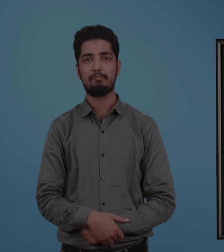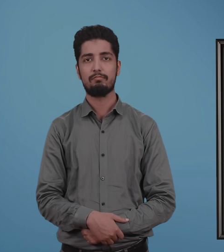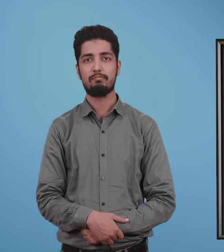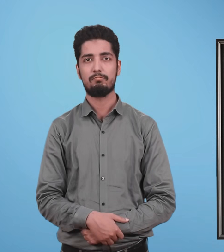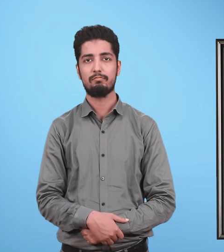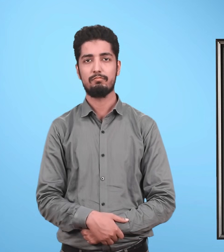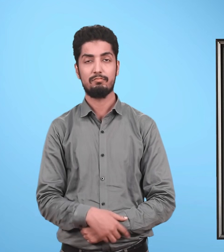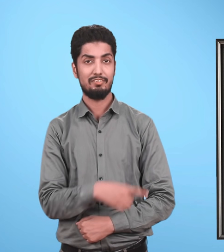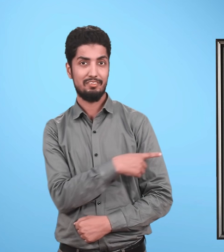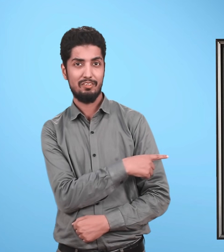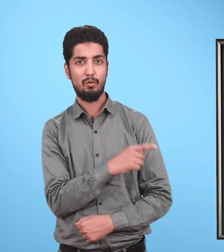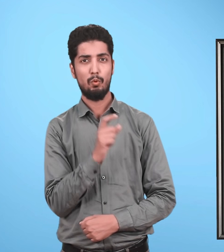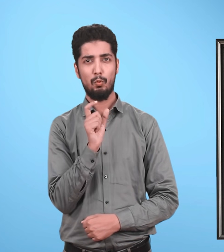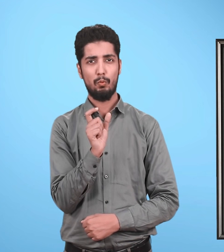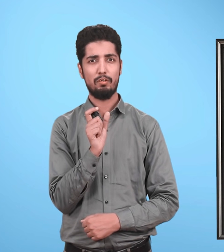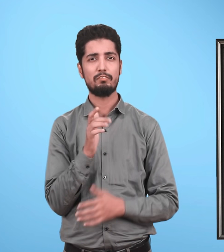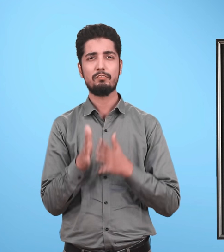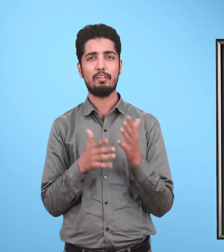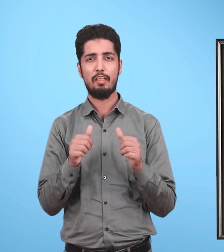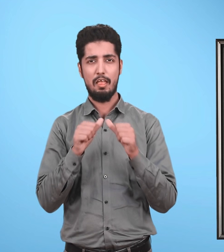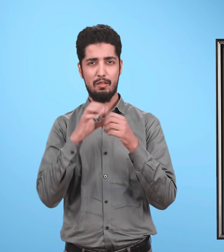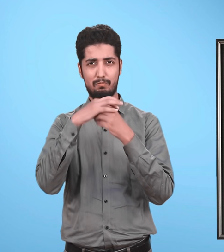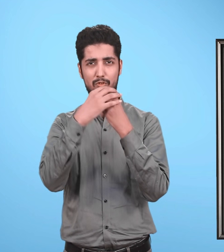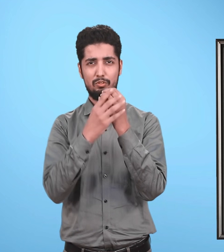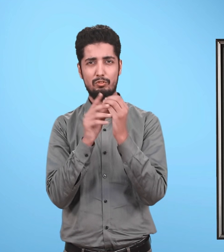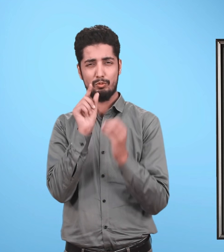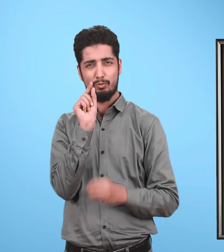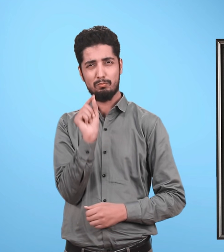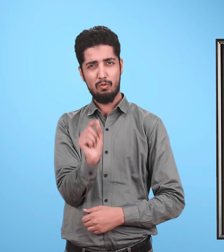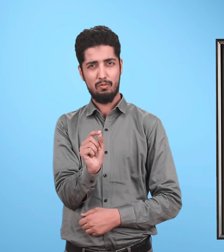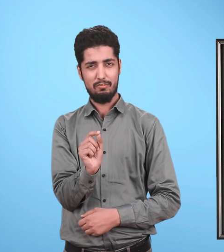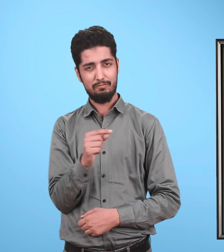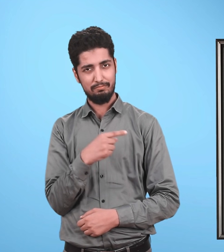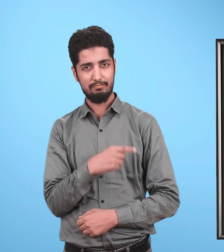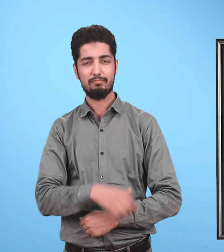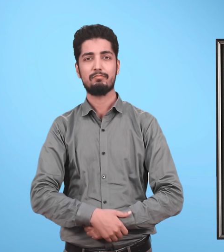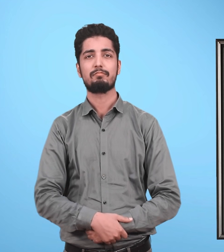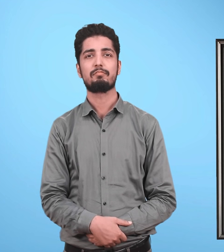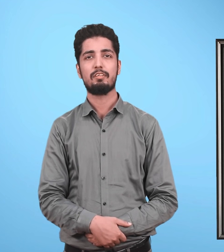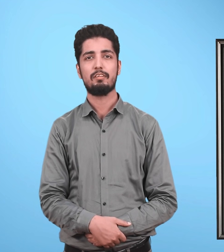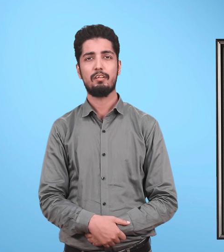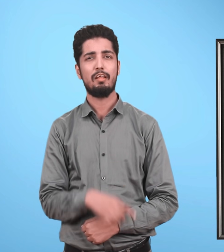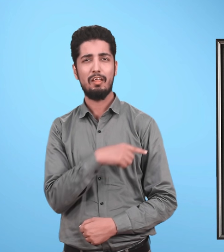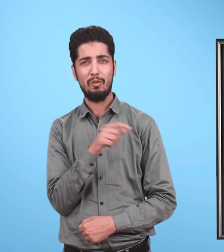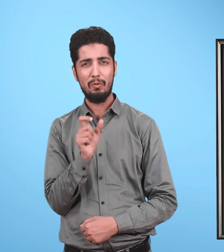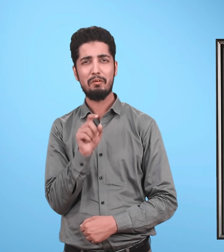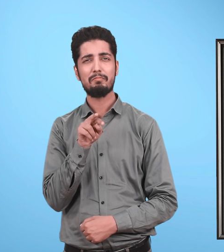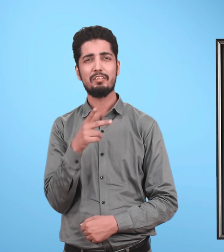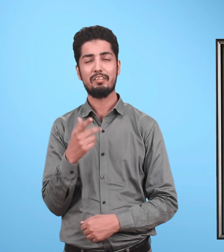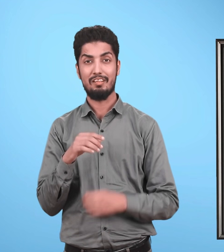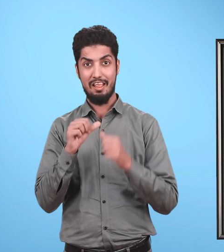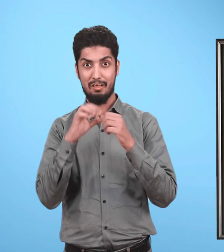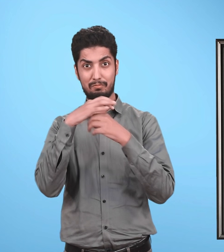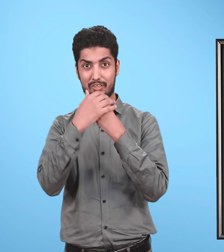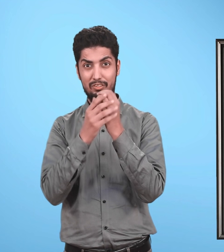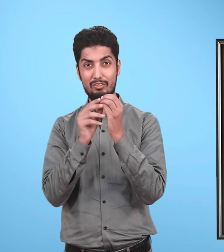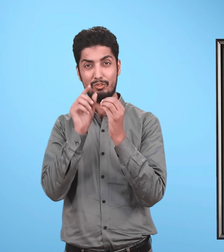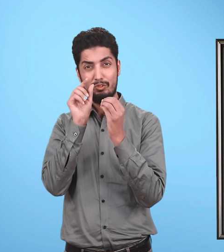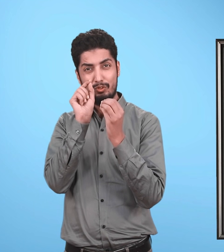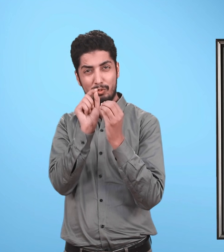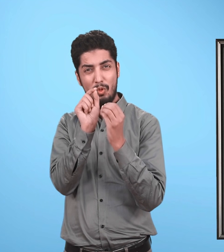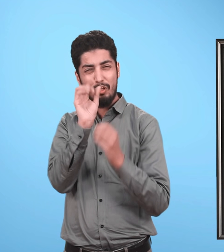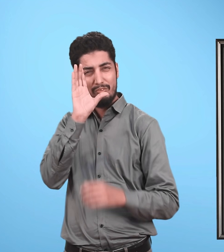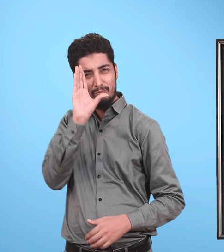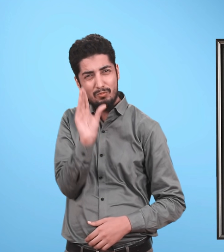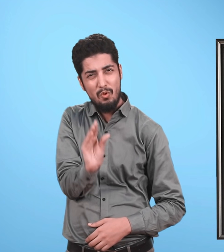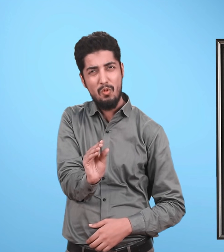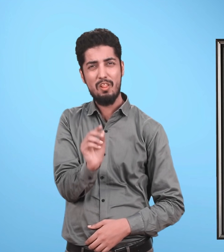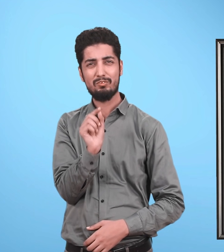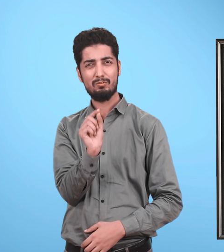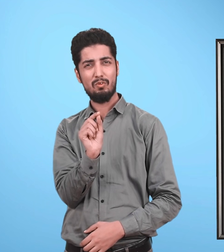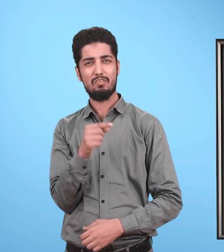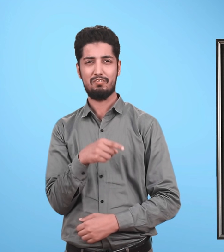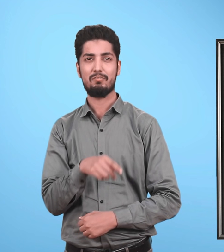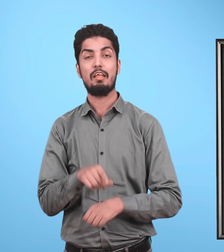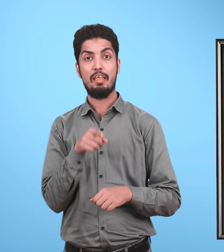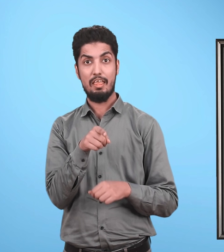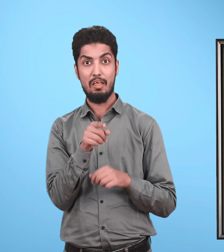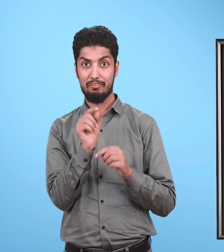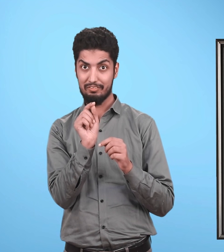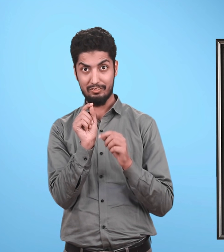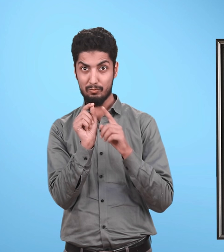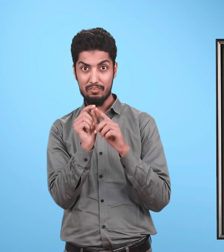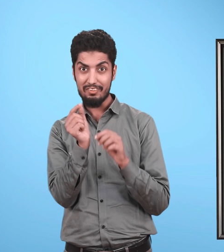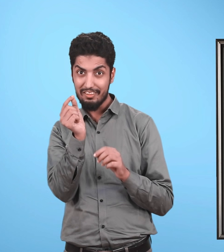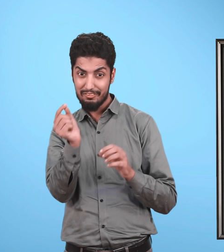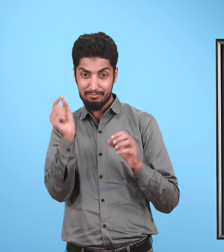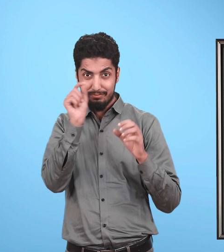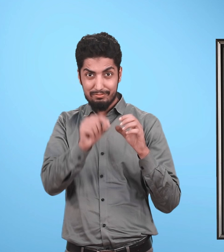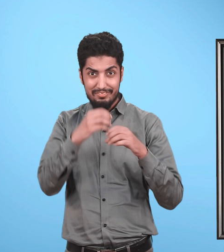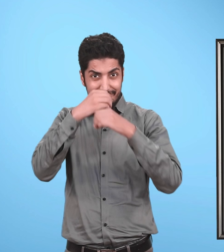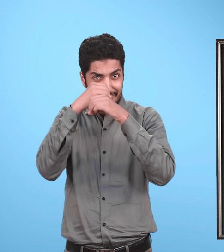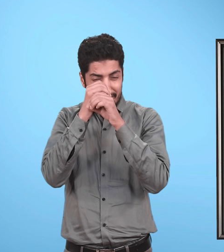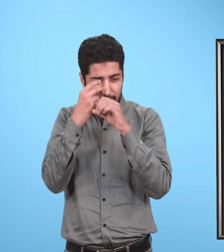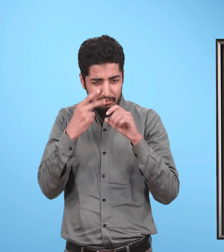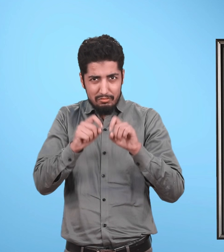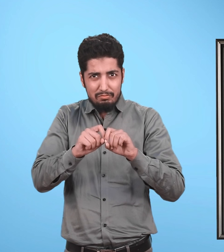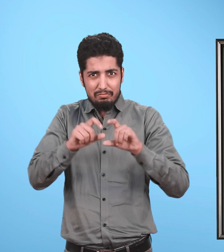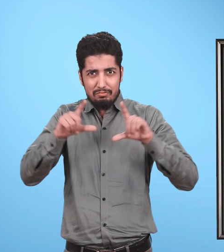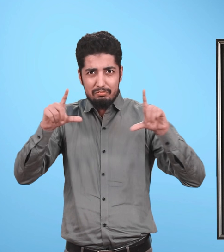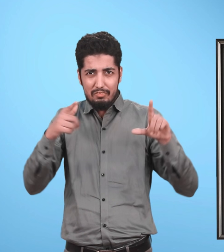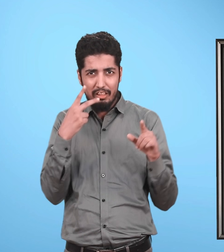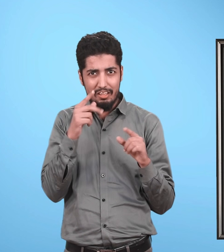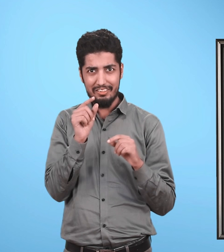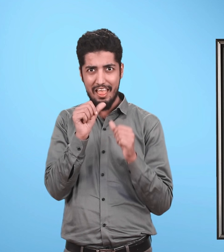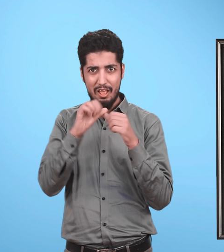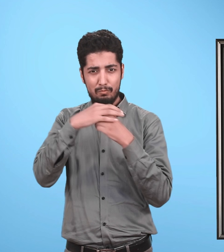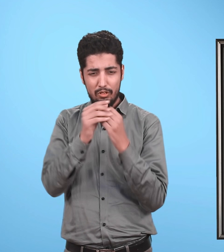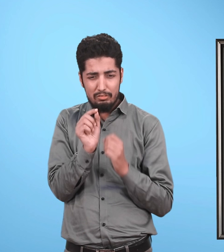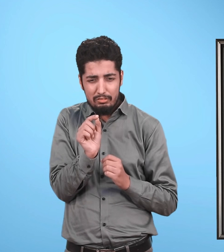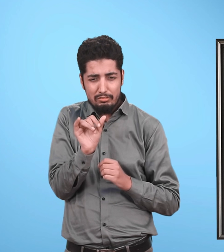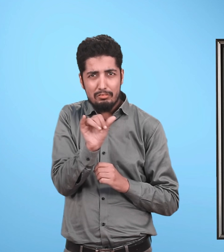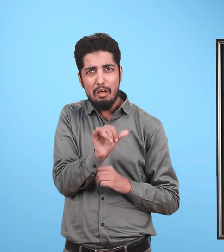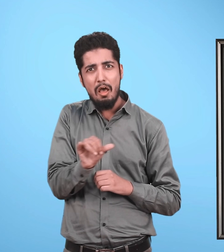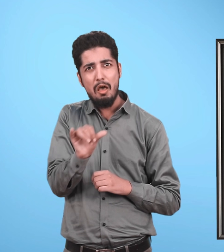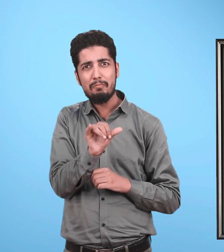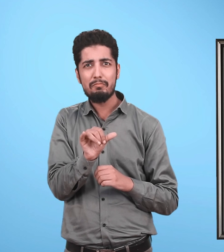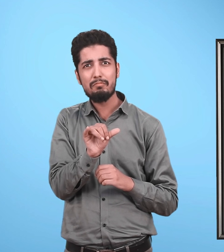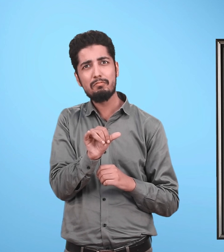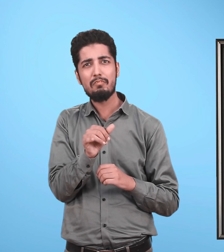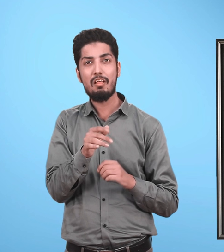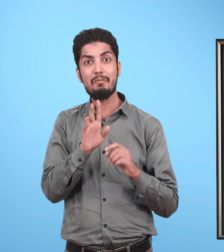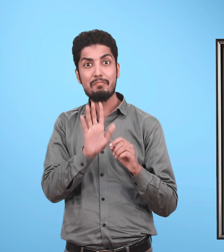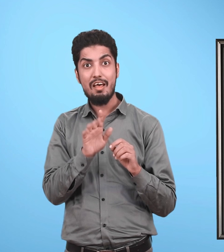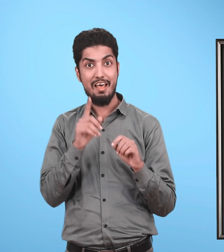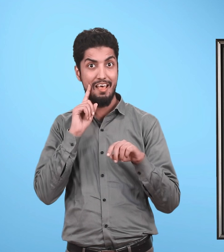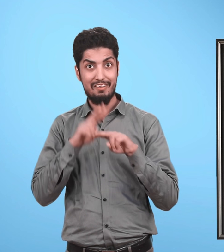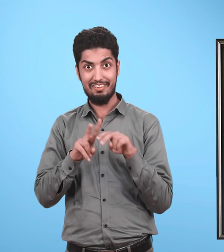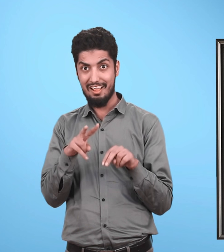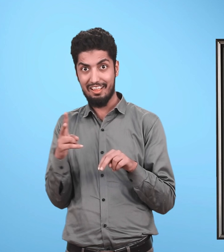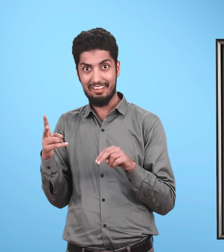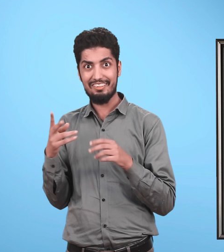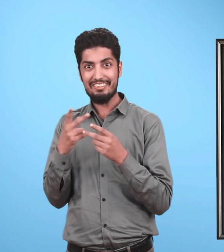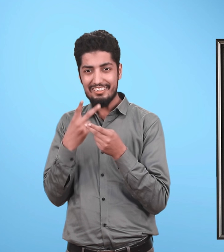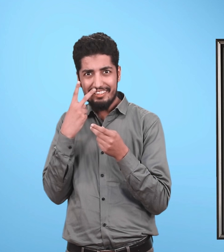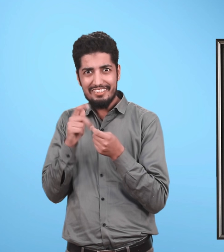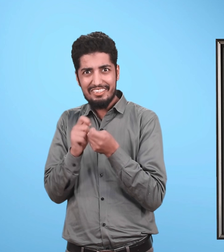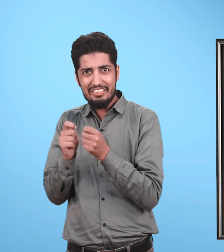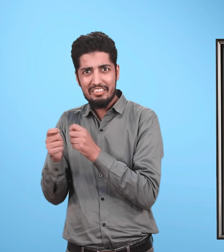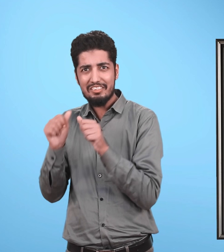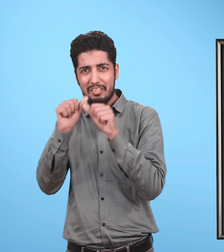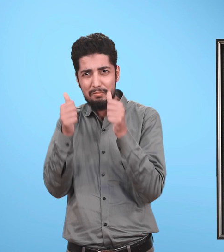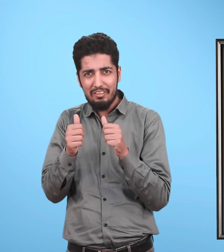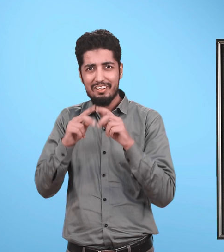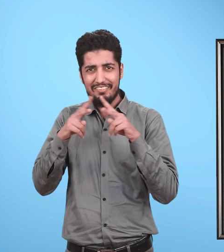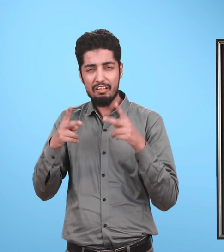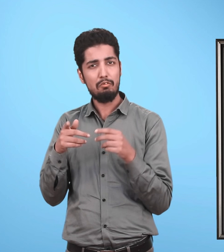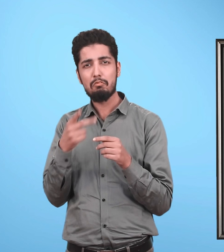Atom. This is the sign for Atom. The smallest unit of an element is atom. A sample of an element contains only one kind of atom. The atom of an element remains unaffected